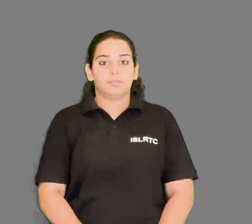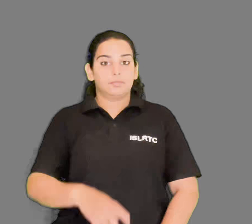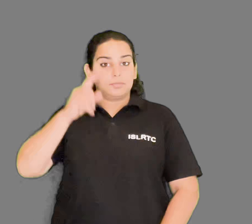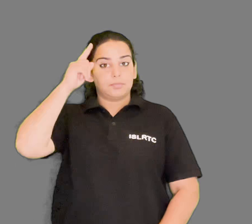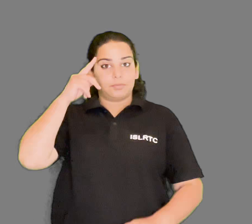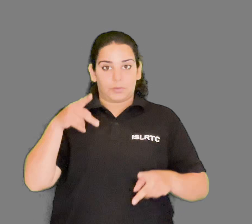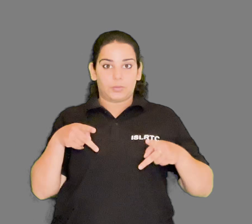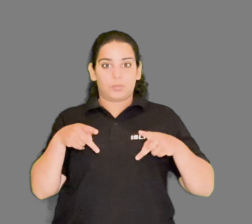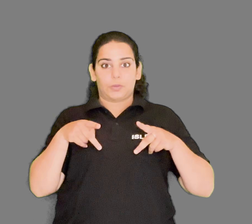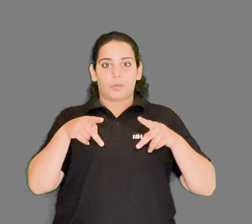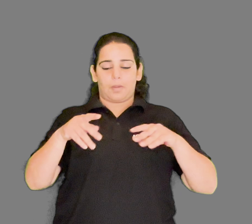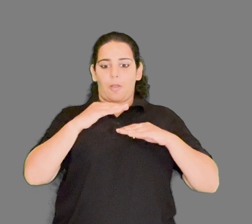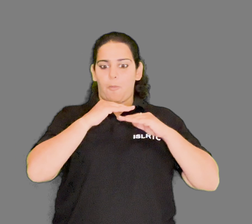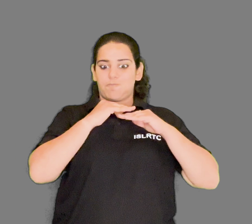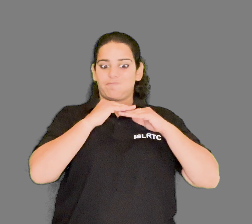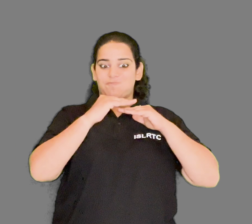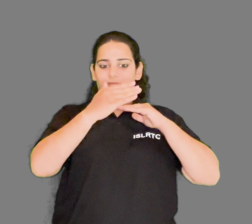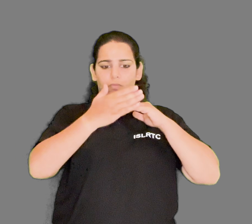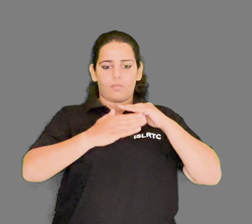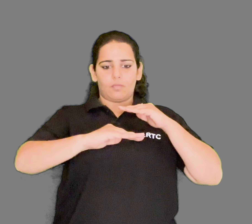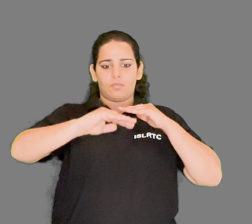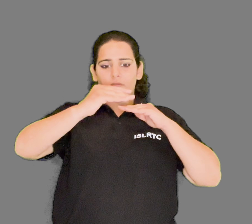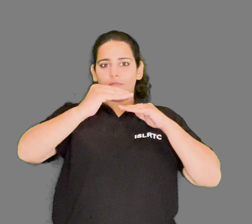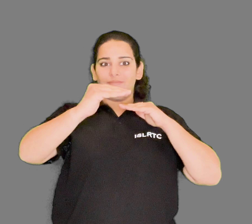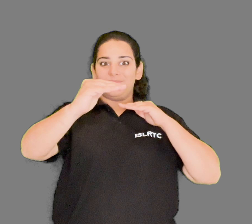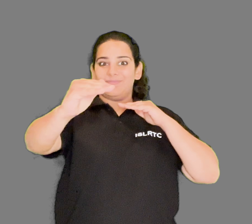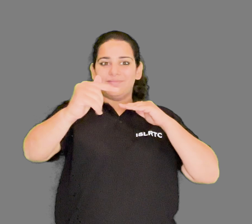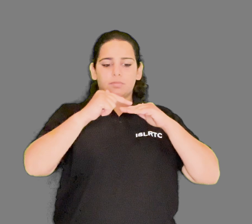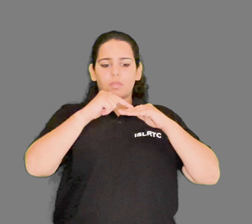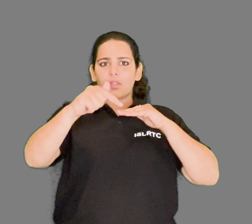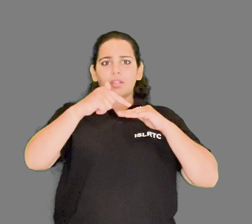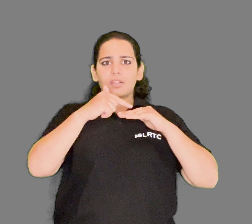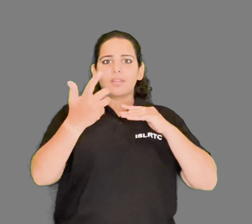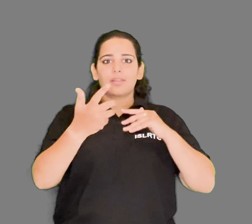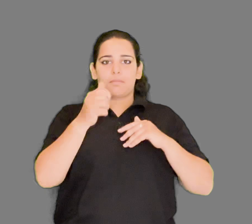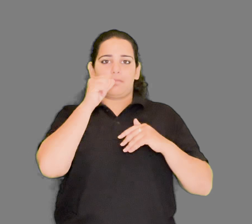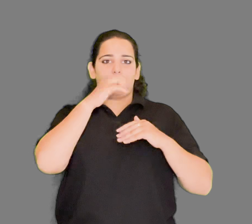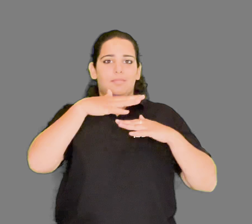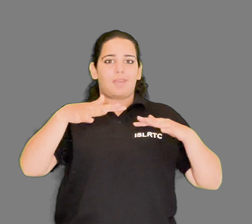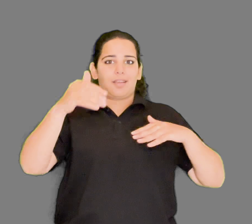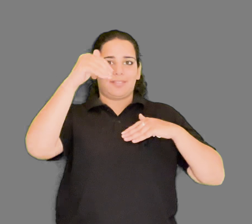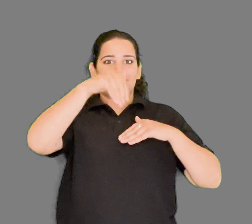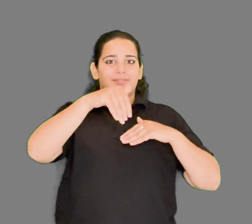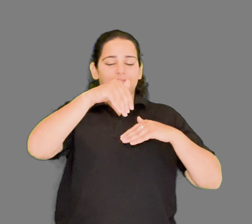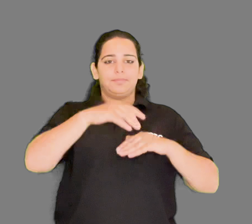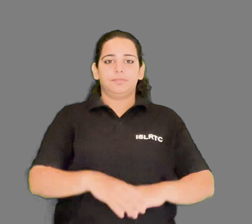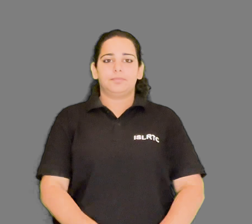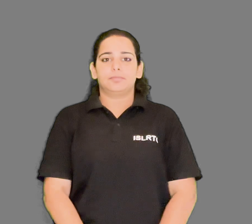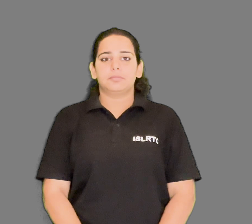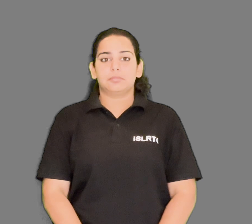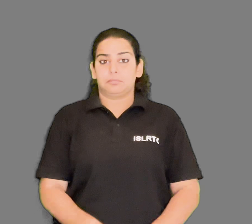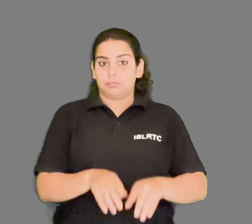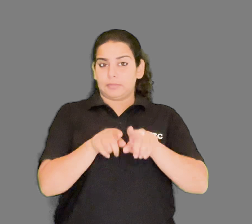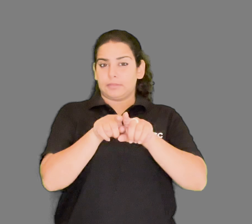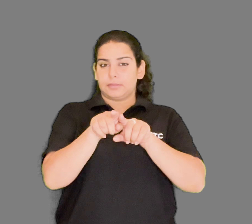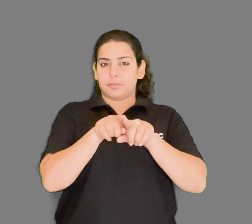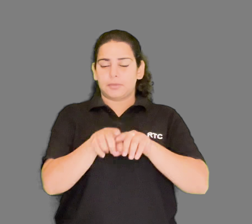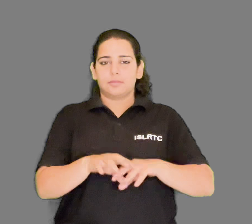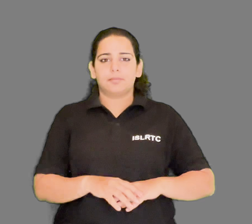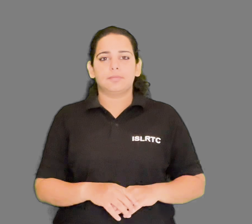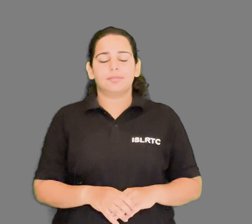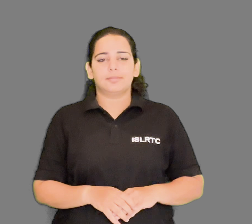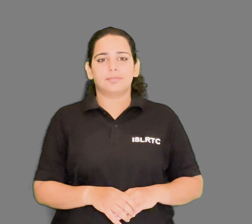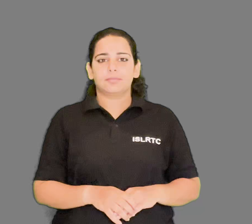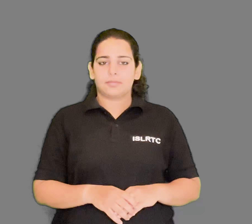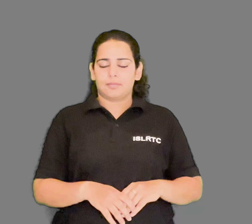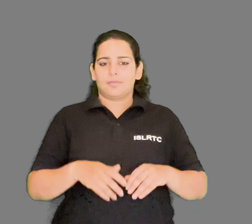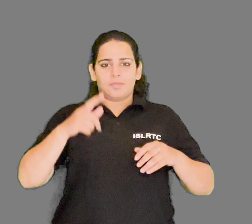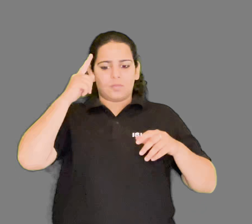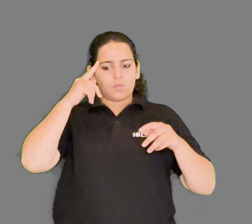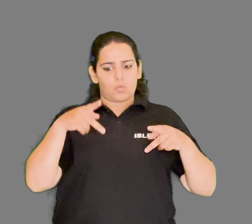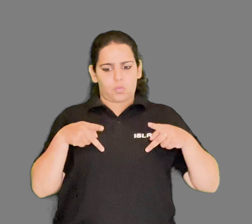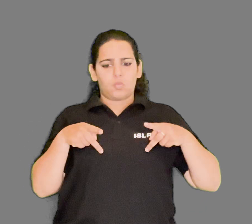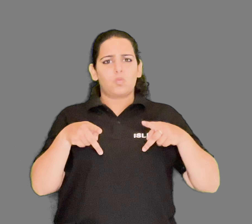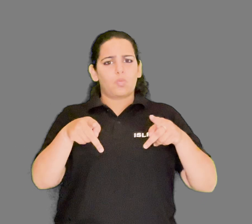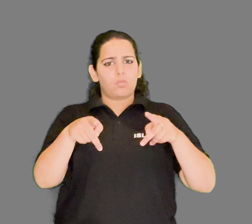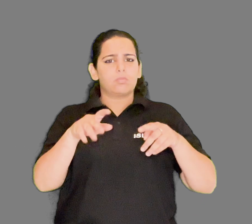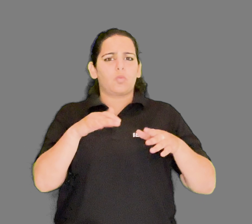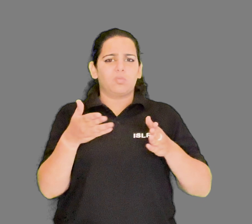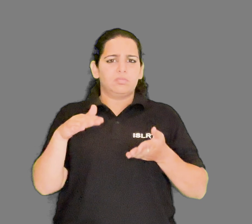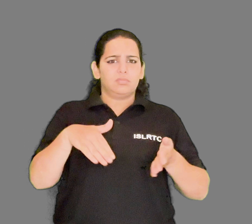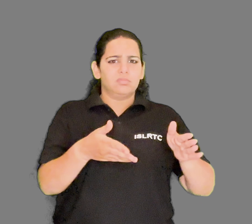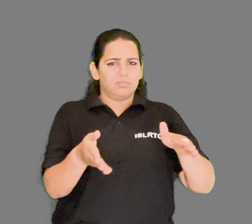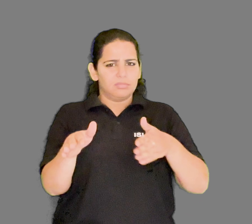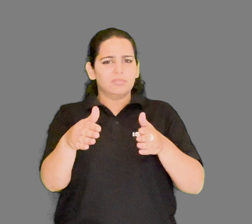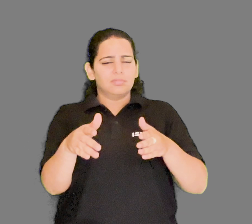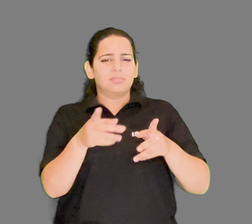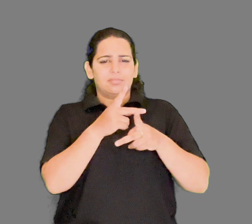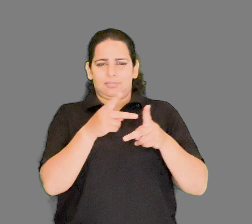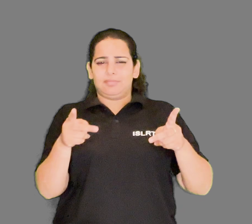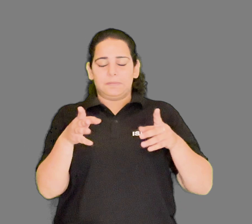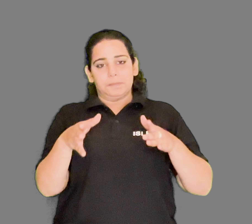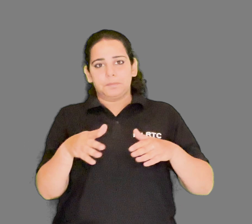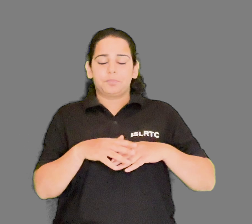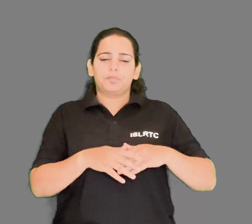Floodway A channel built to take the floodwaters of a river